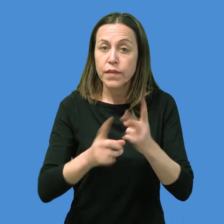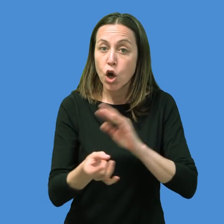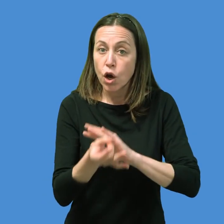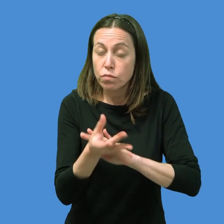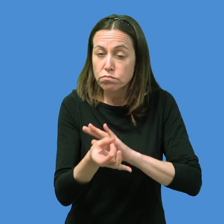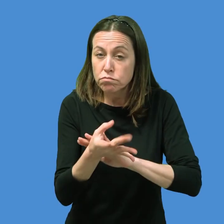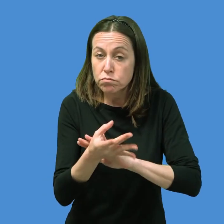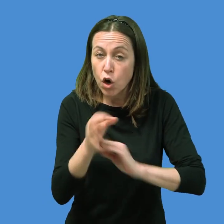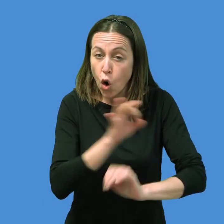crear